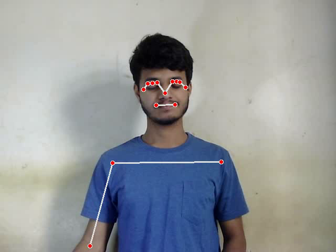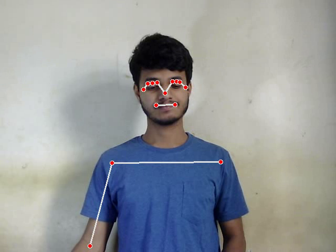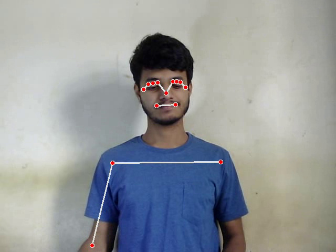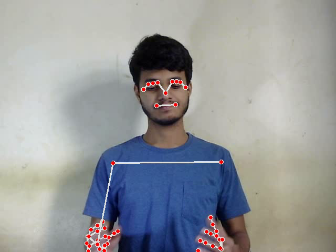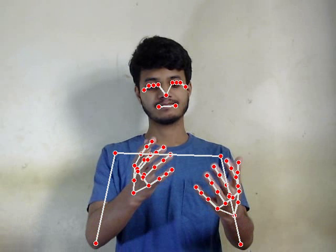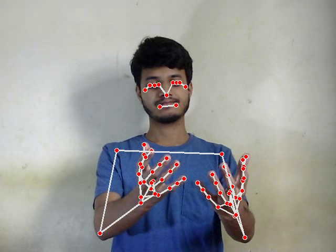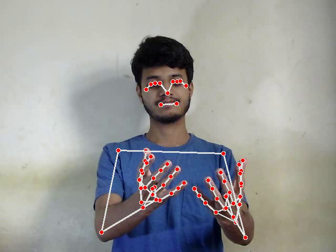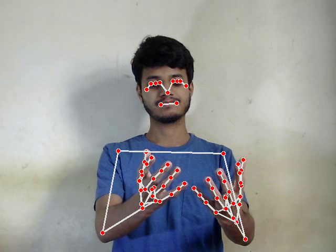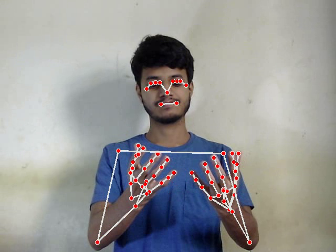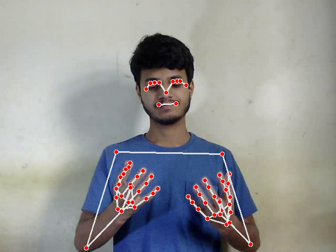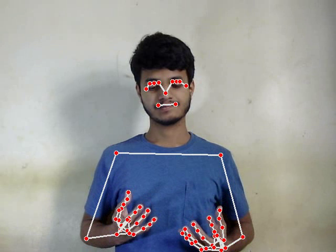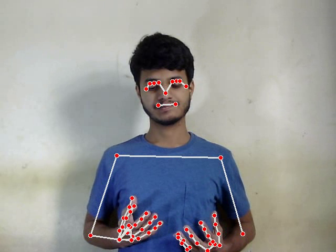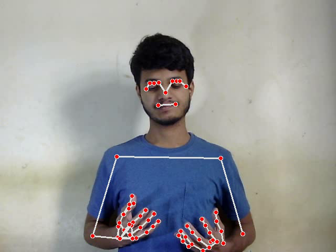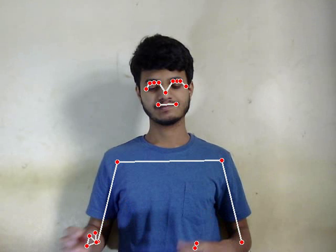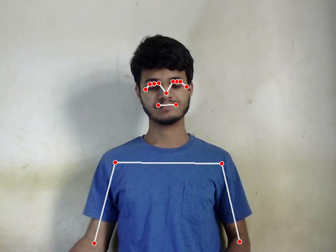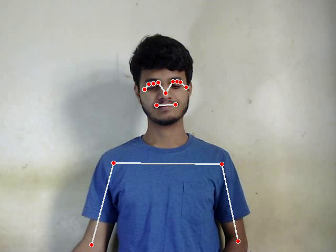want